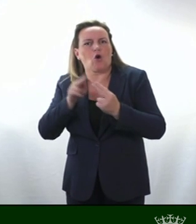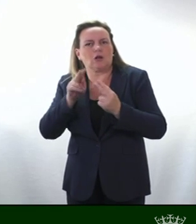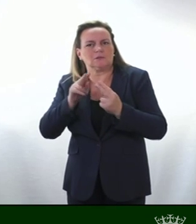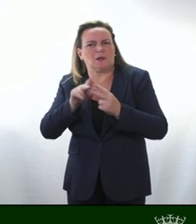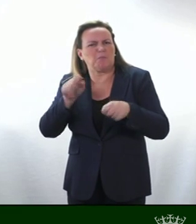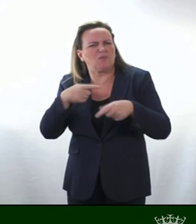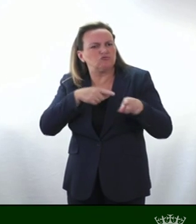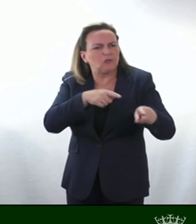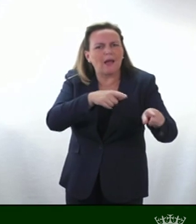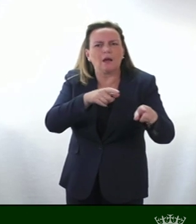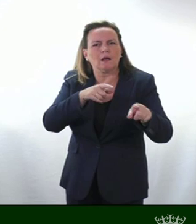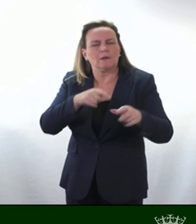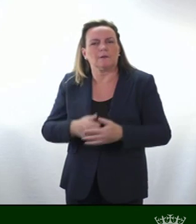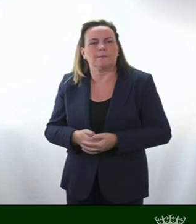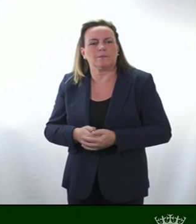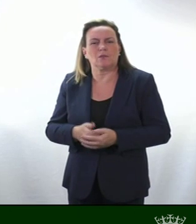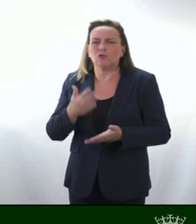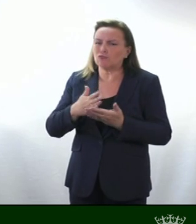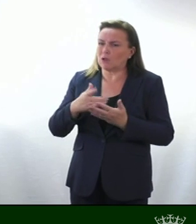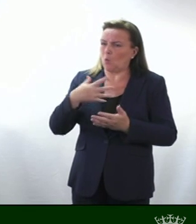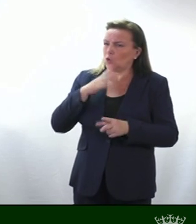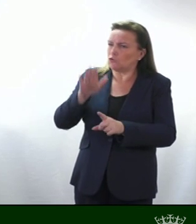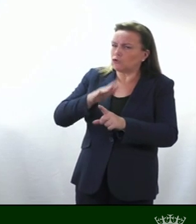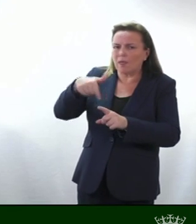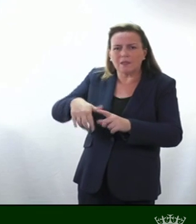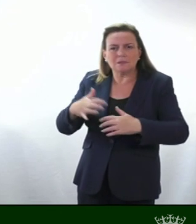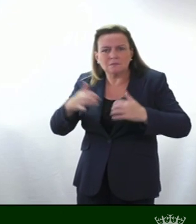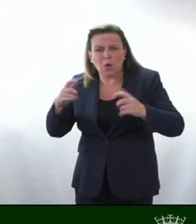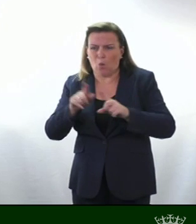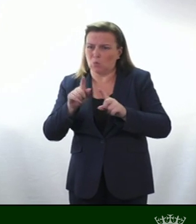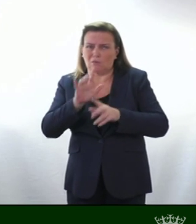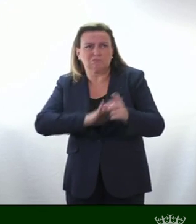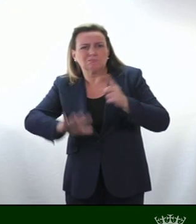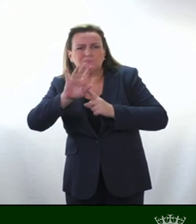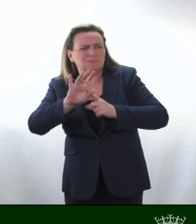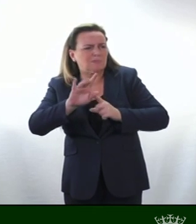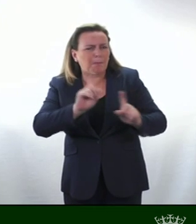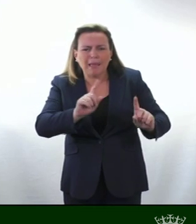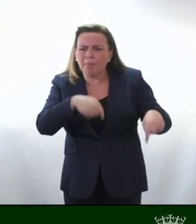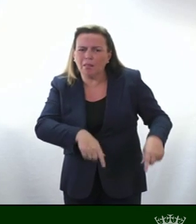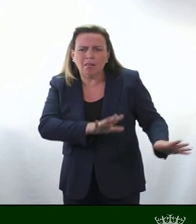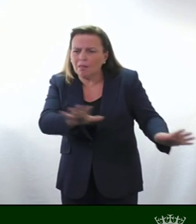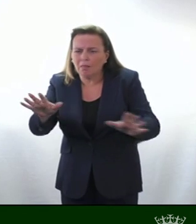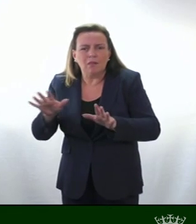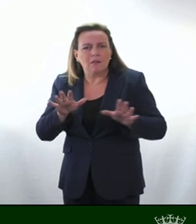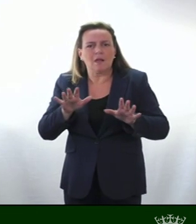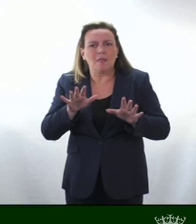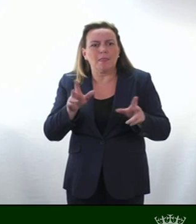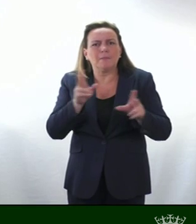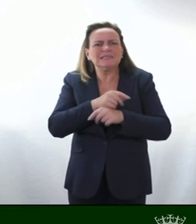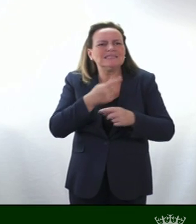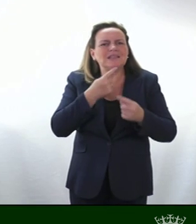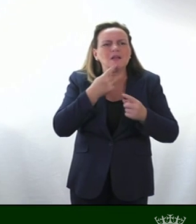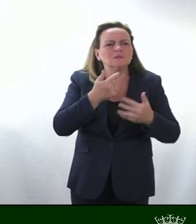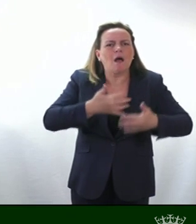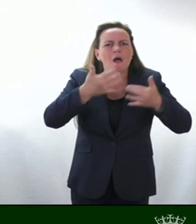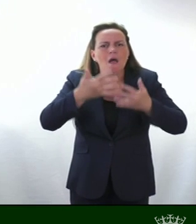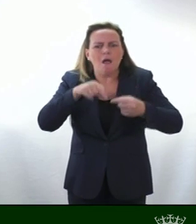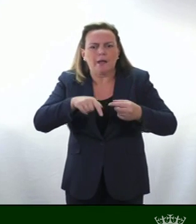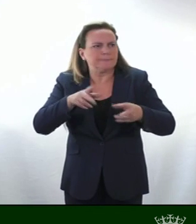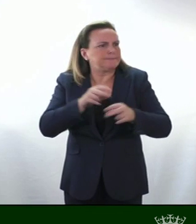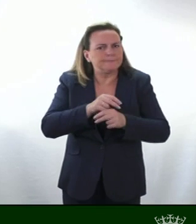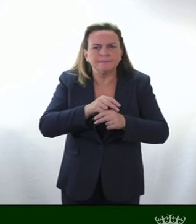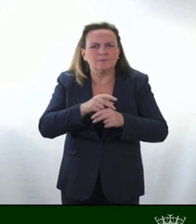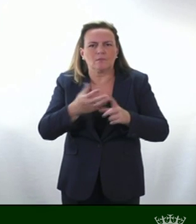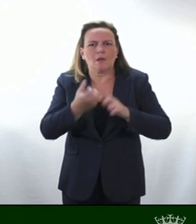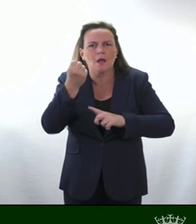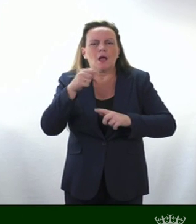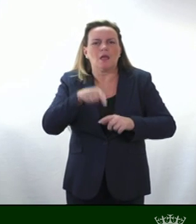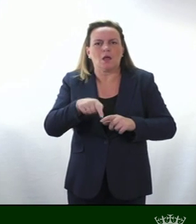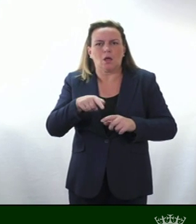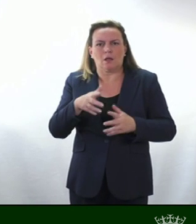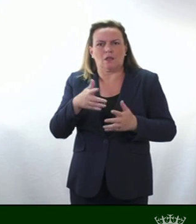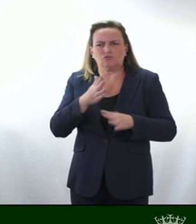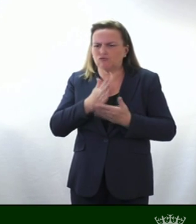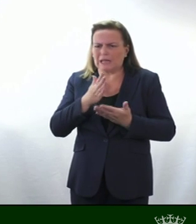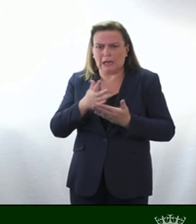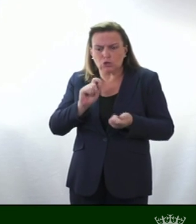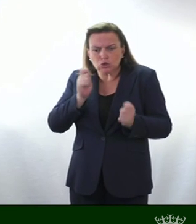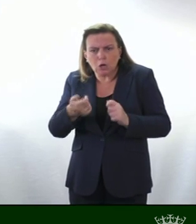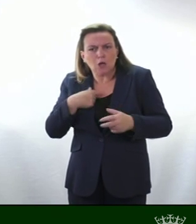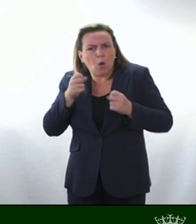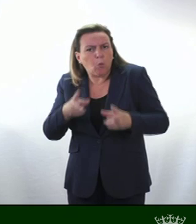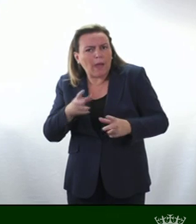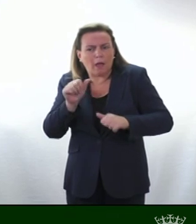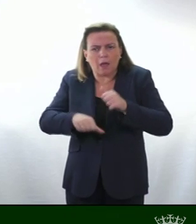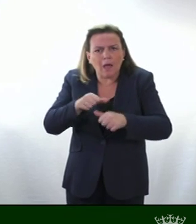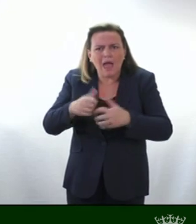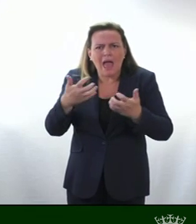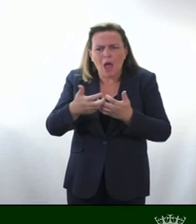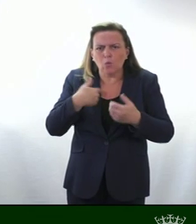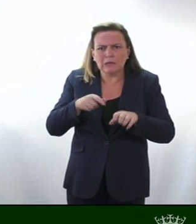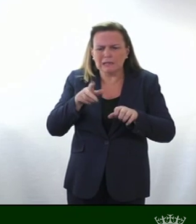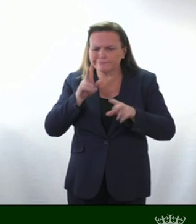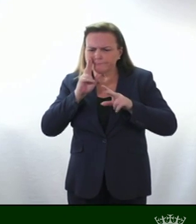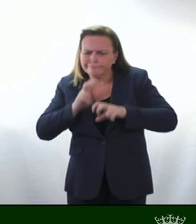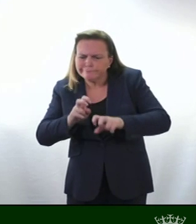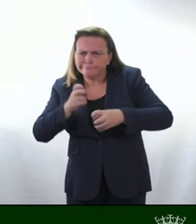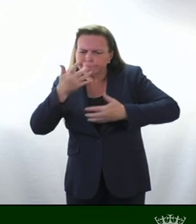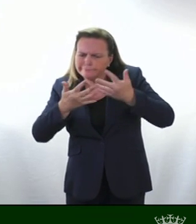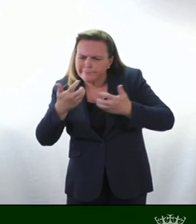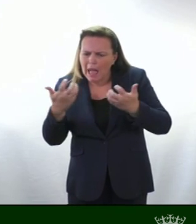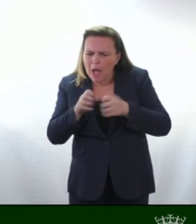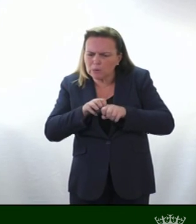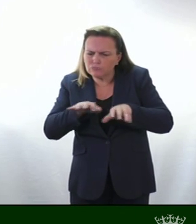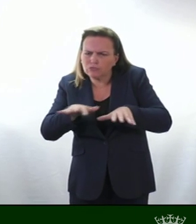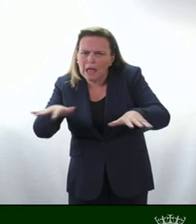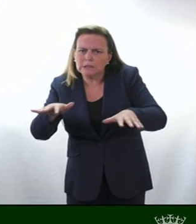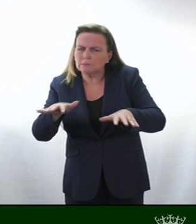I think it will be for the reassurance of the House and the country that the missing data points do not, now that we look at them, change in any way our assessment of the epidemiology—the spread of the disease.